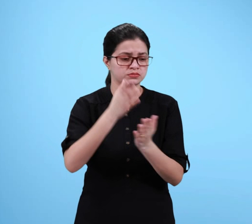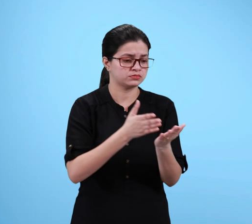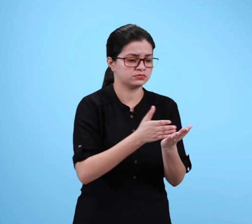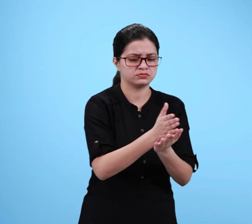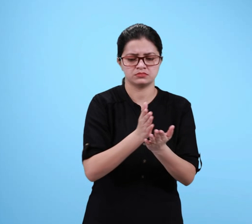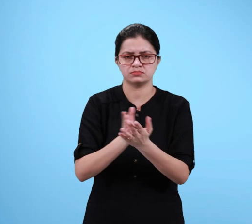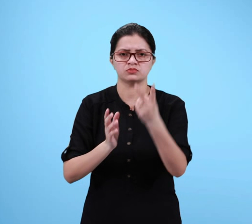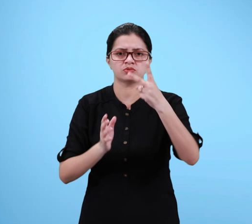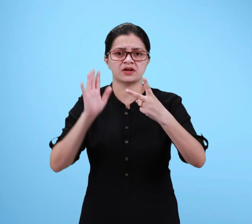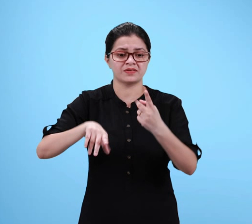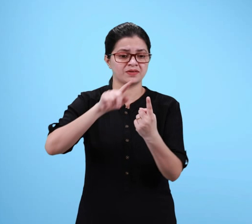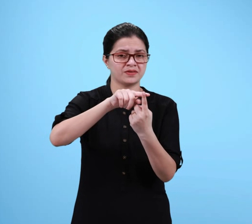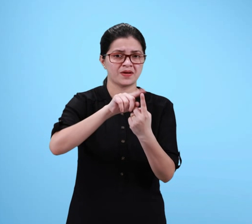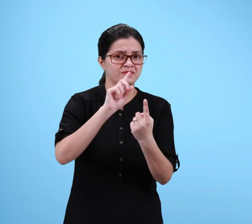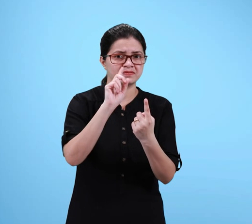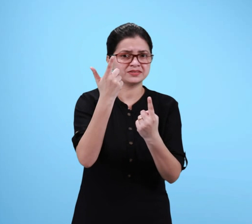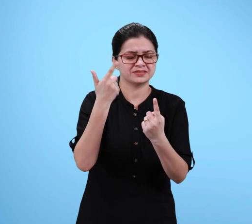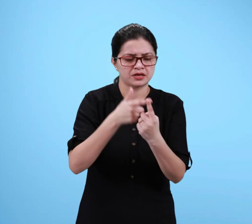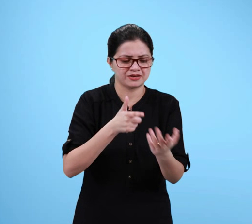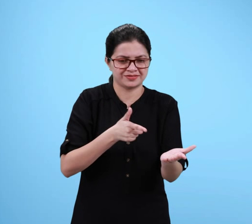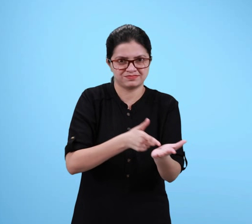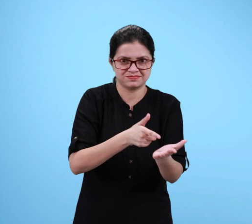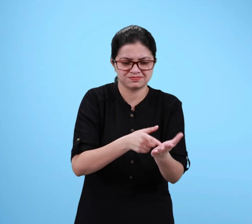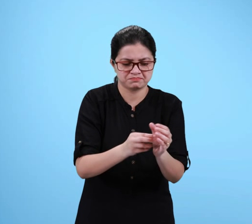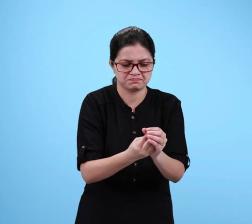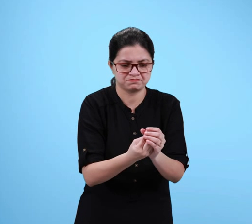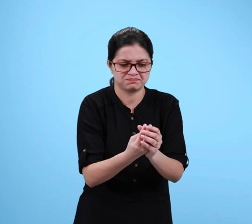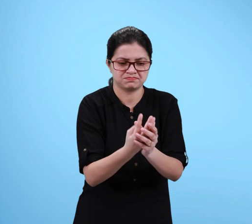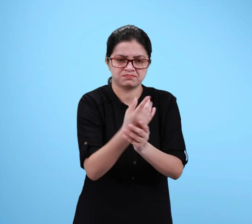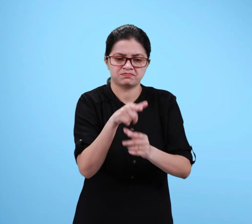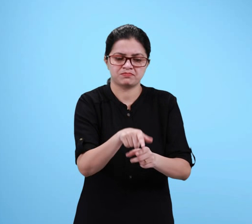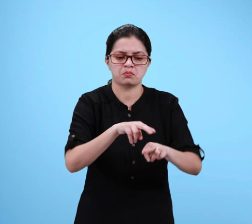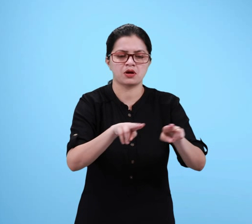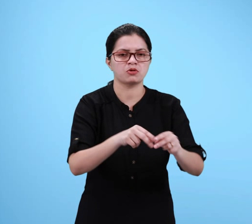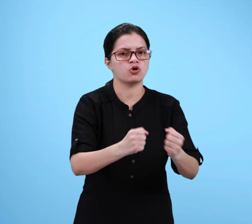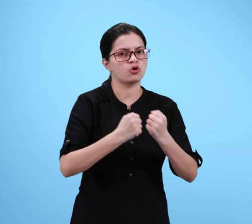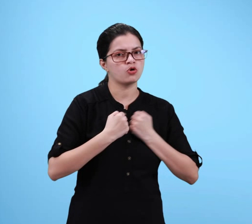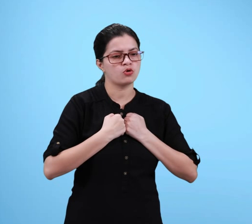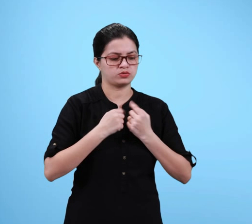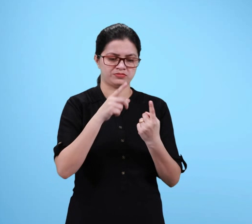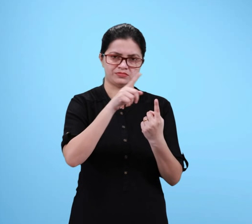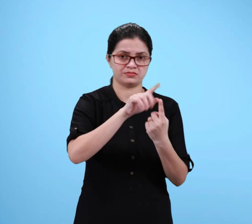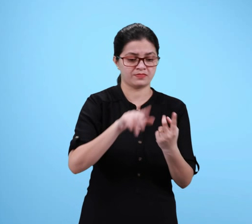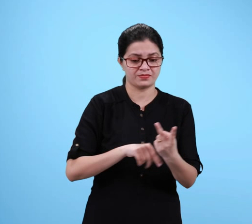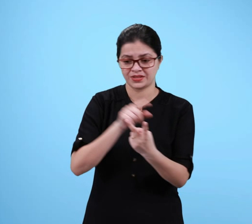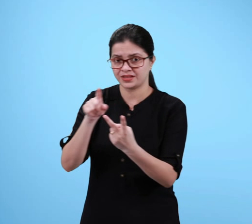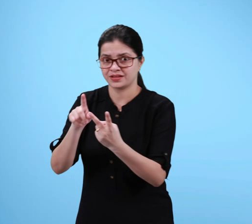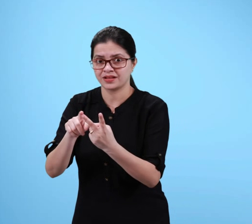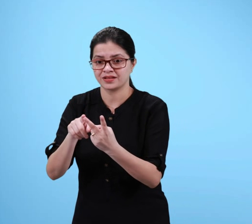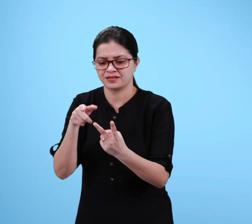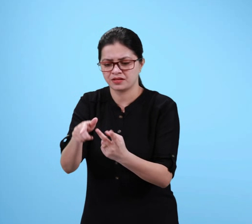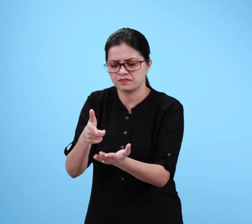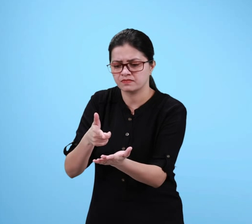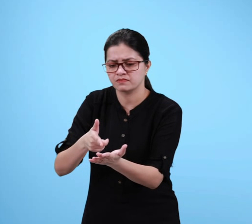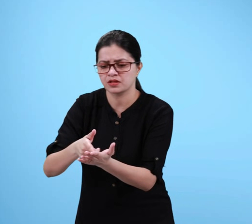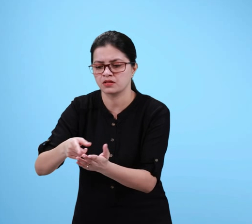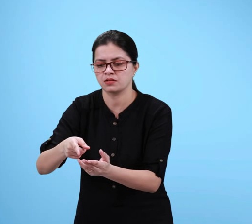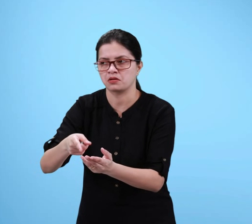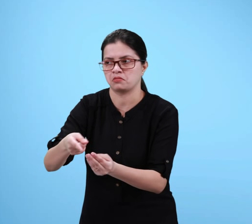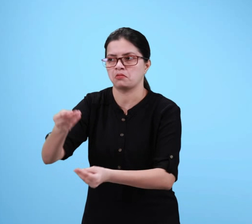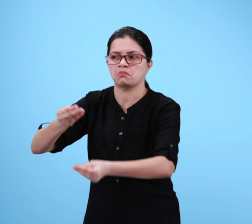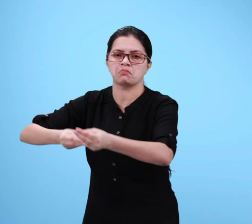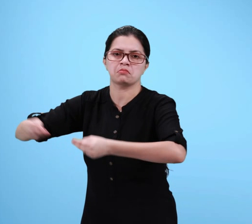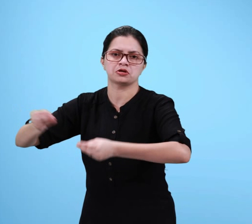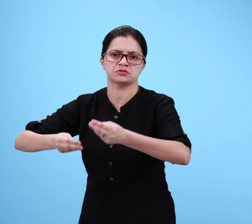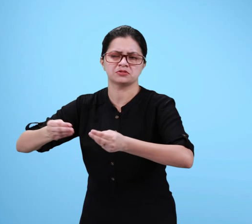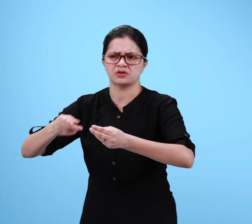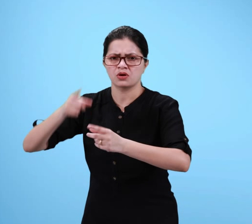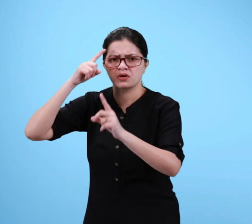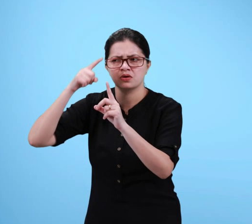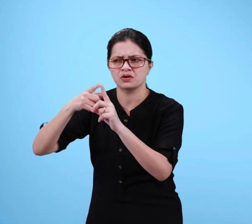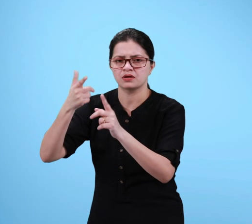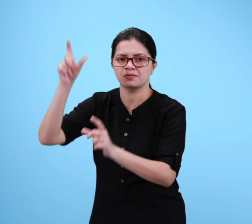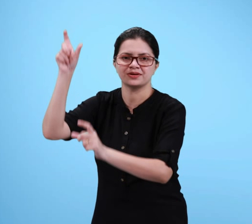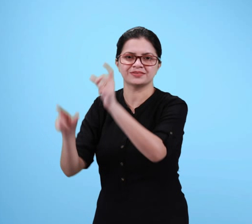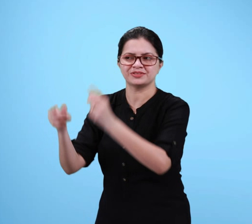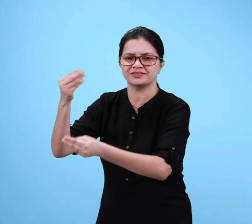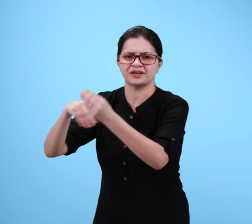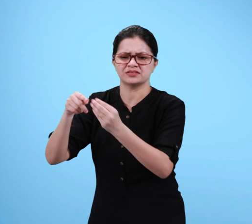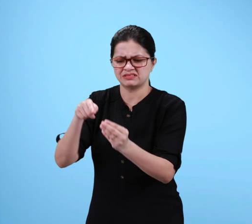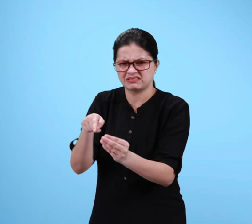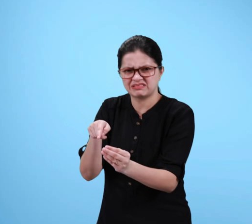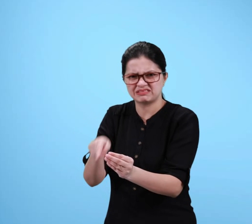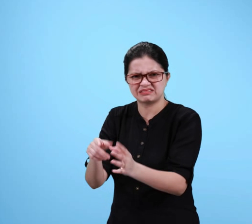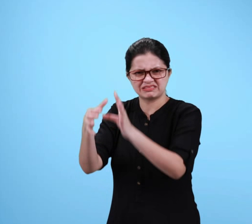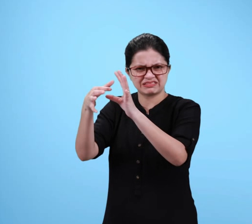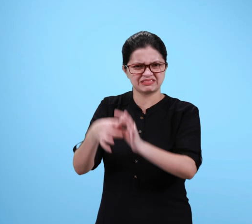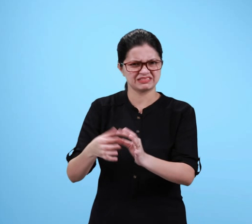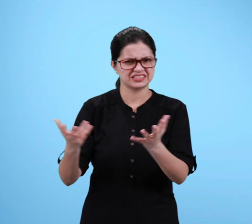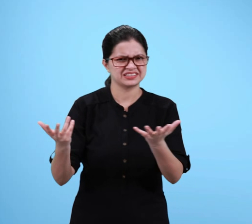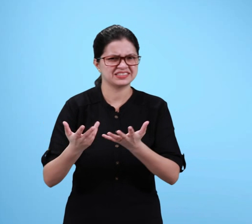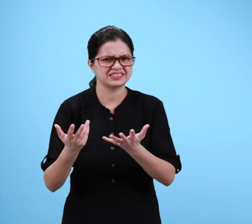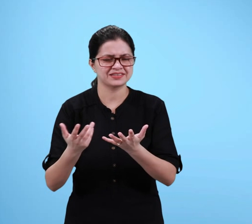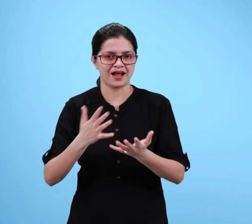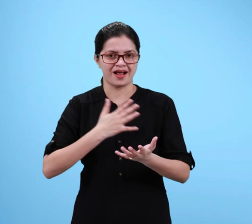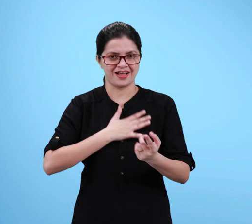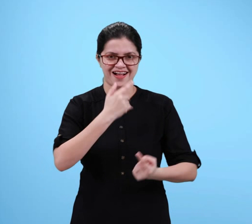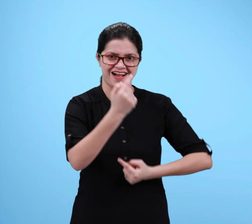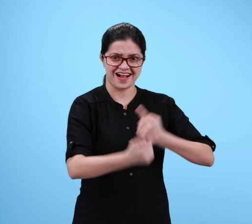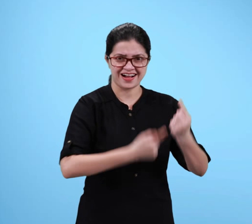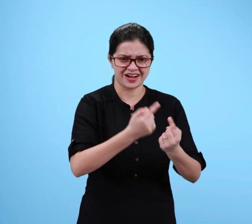into two main types. These are subsistence farming and commercial farming. In commercial farming crops are grown and animals are